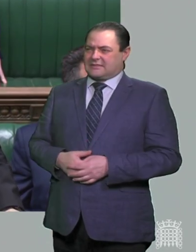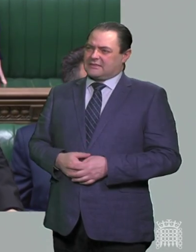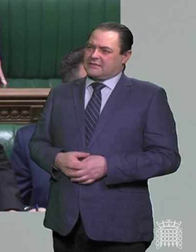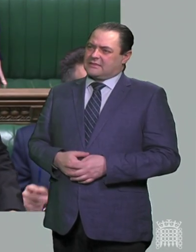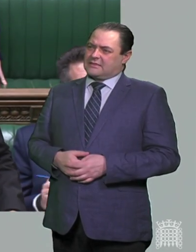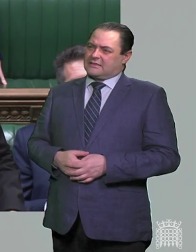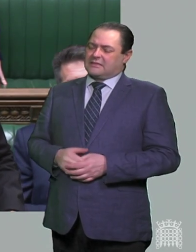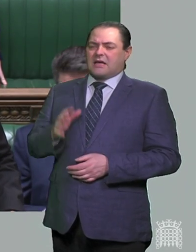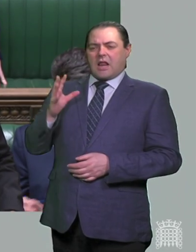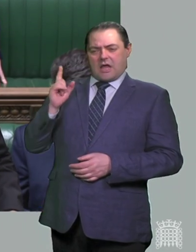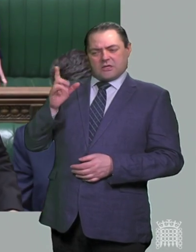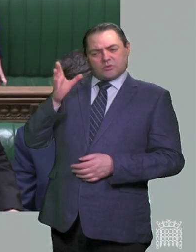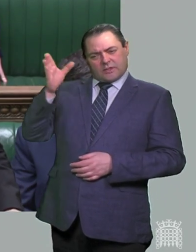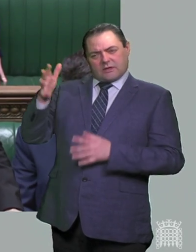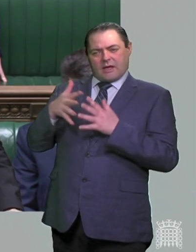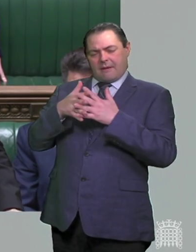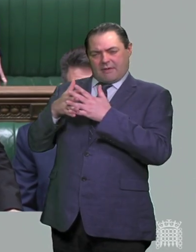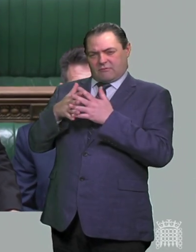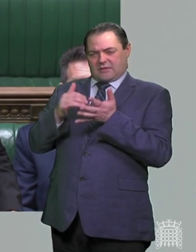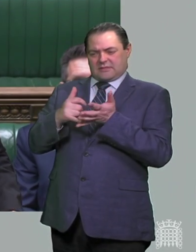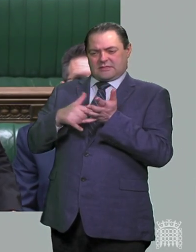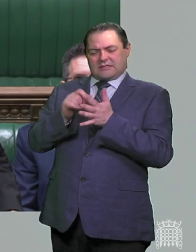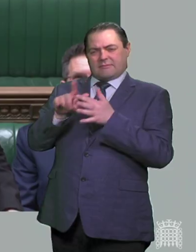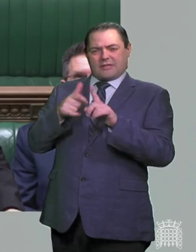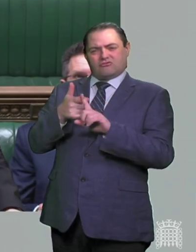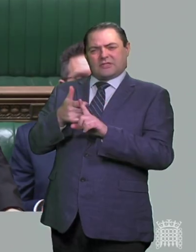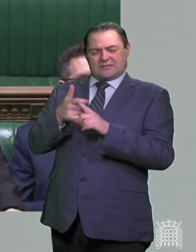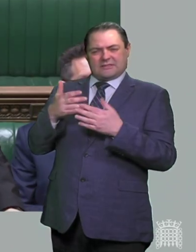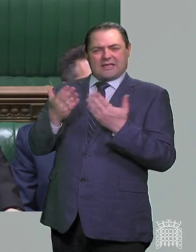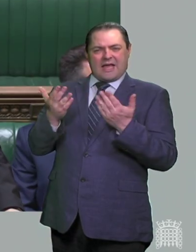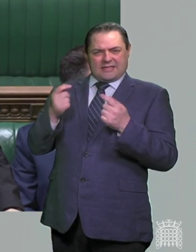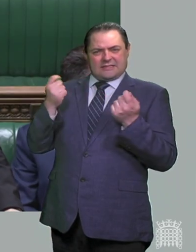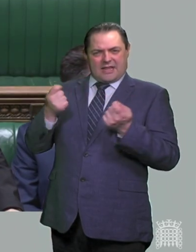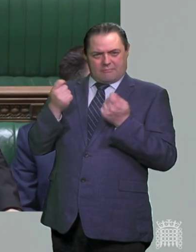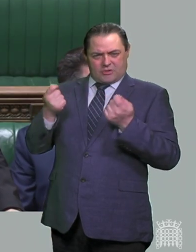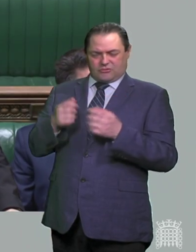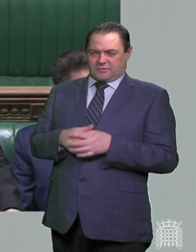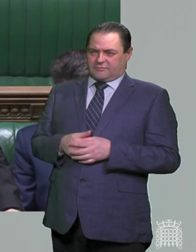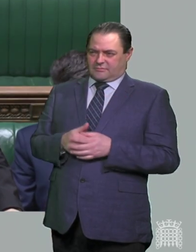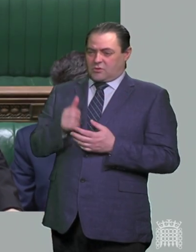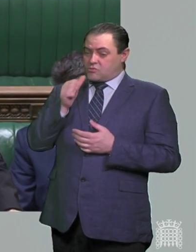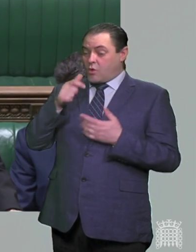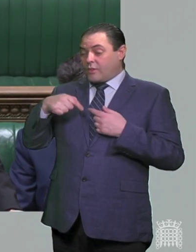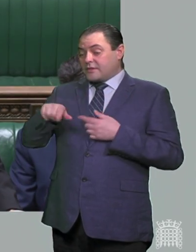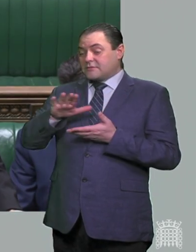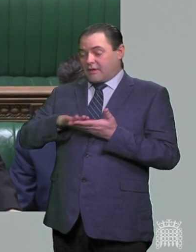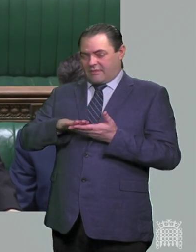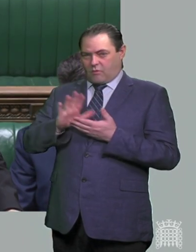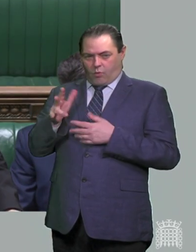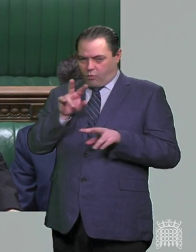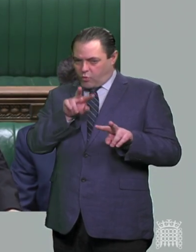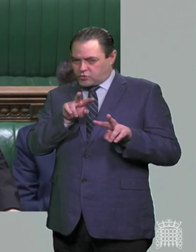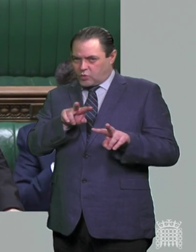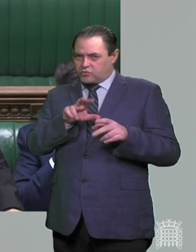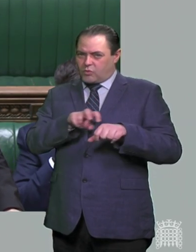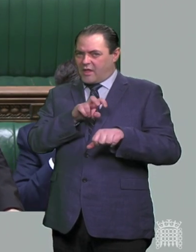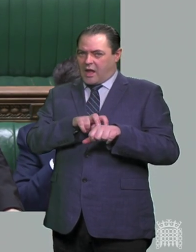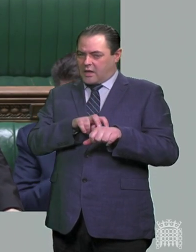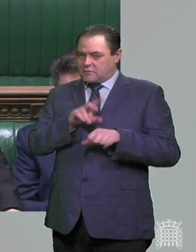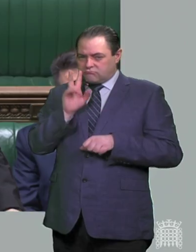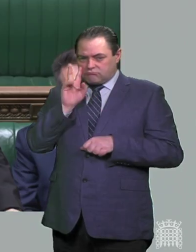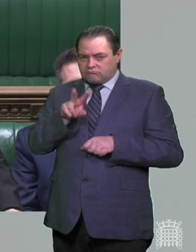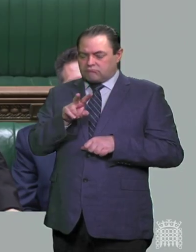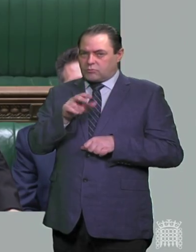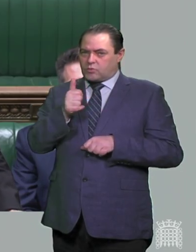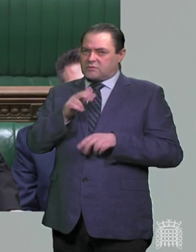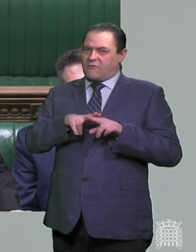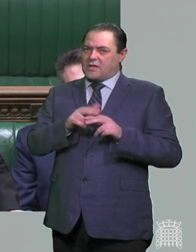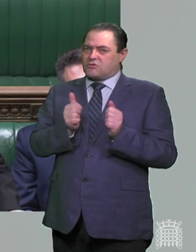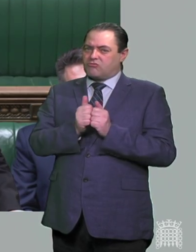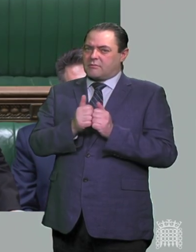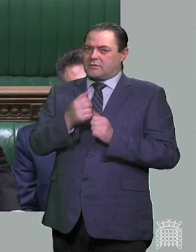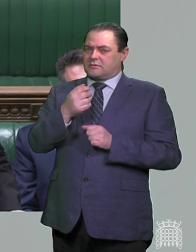Last week, I visited the United States for the St Patrick’s day celebrations, and I am keenly aware that that the eyes of the world will be on Northern Ireland in the month ahead as we prepare to mark the Belfast/Good Friday agreement’s 25th anniversary.